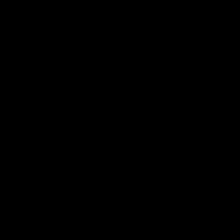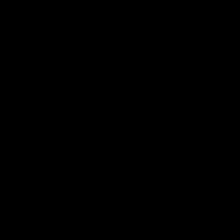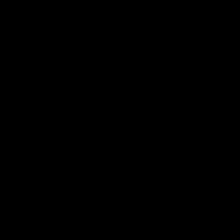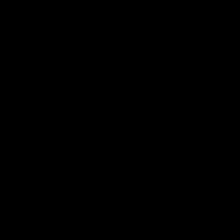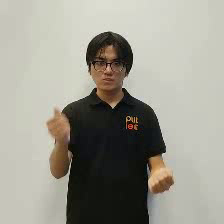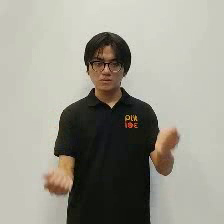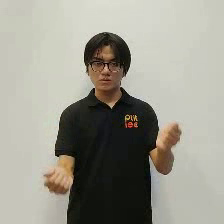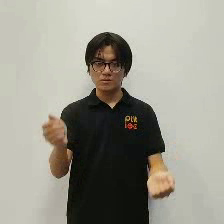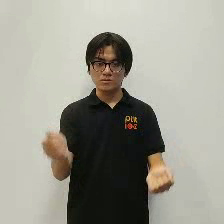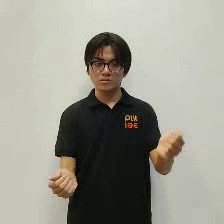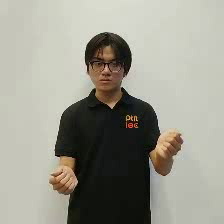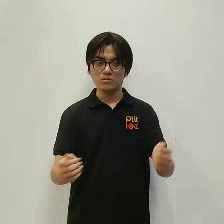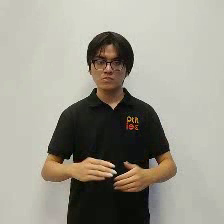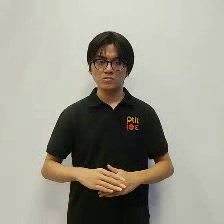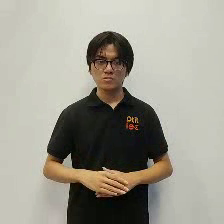Ô tô